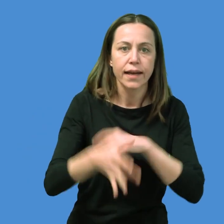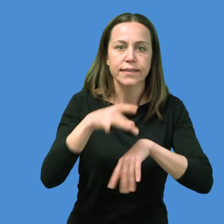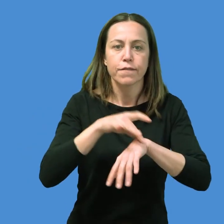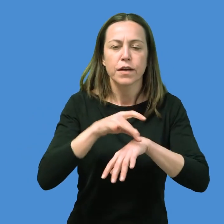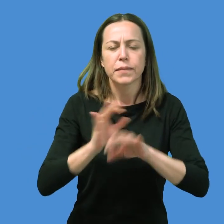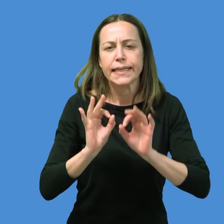enfermo